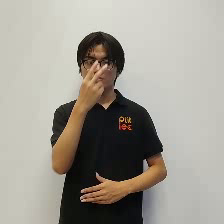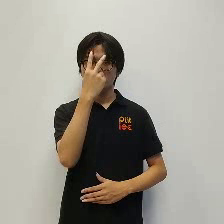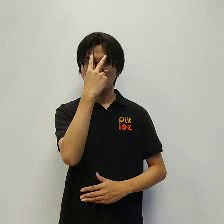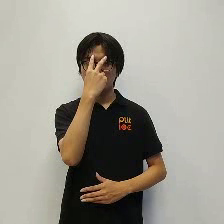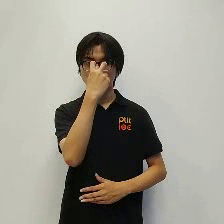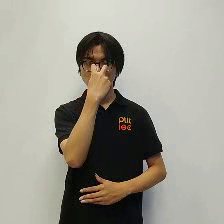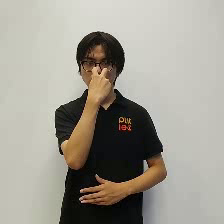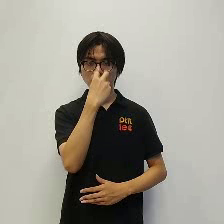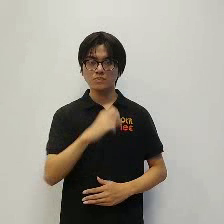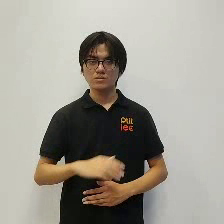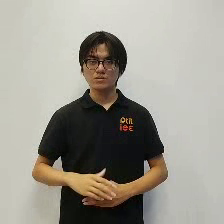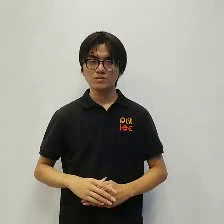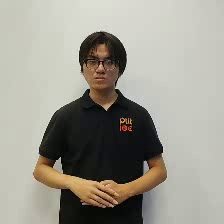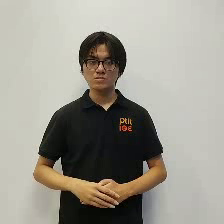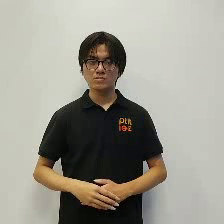Khóc